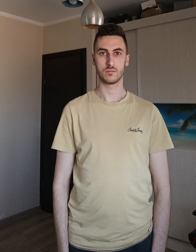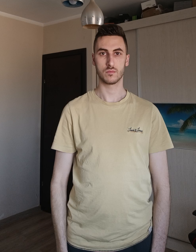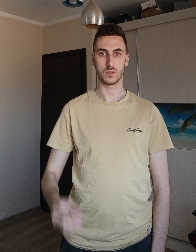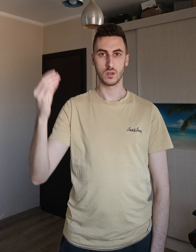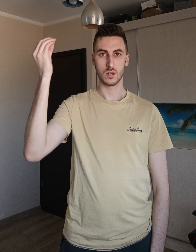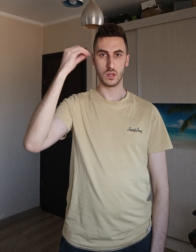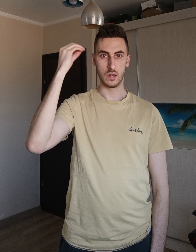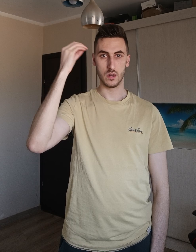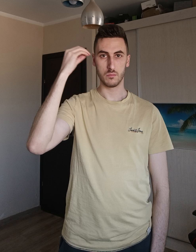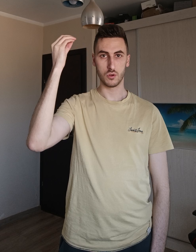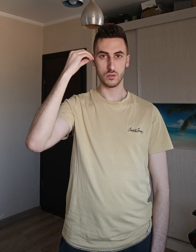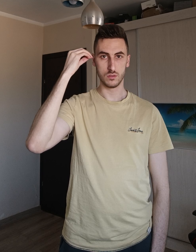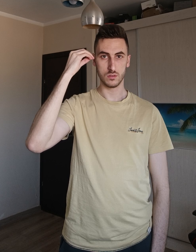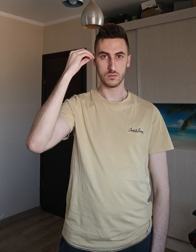ללמוד